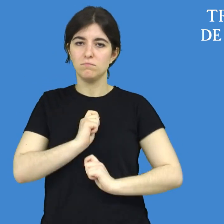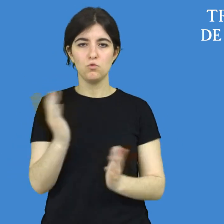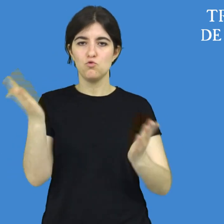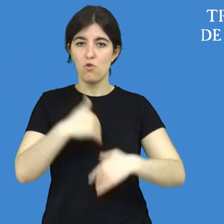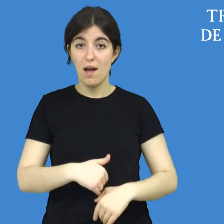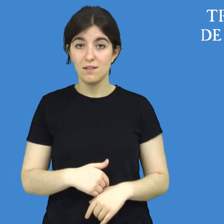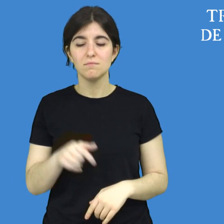haber no